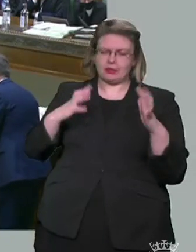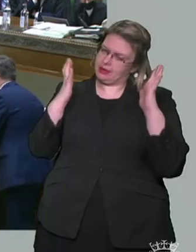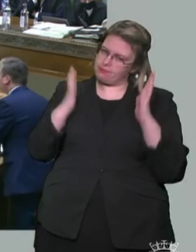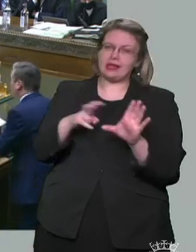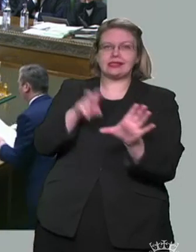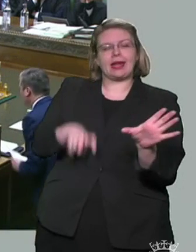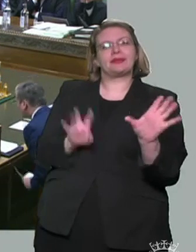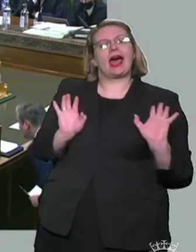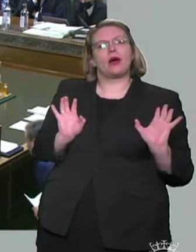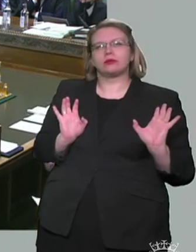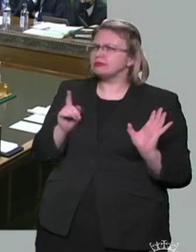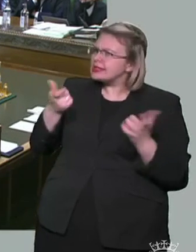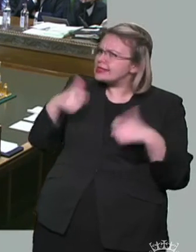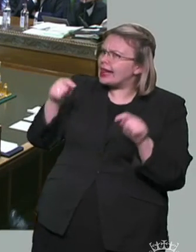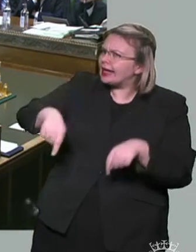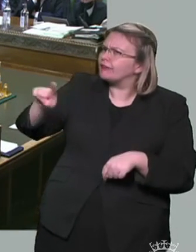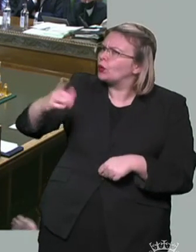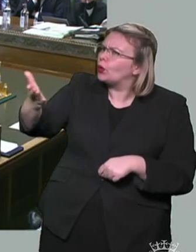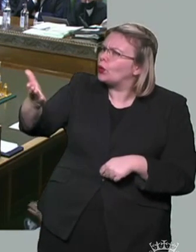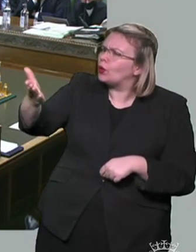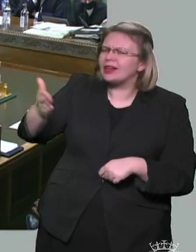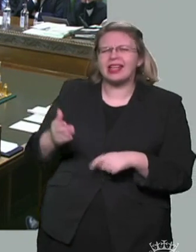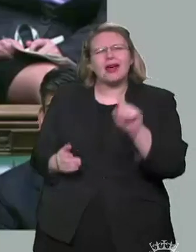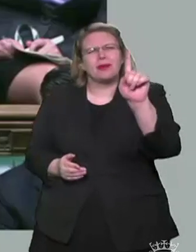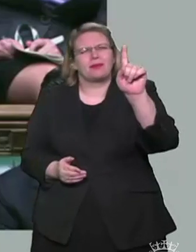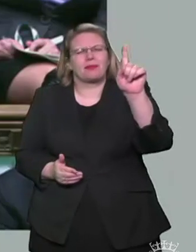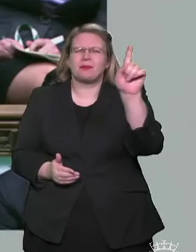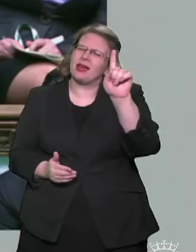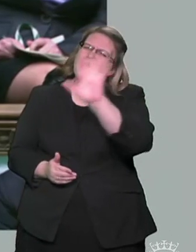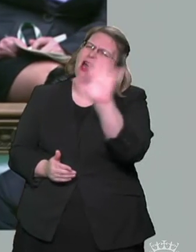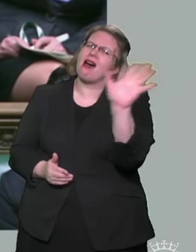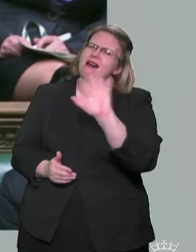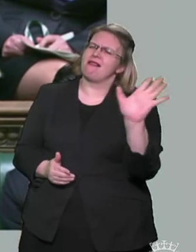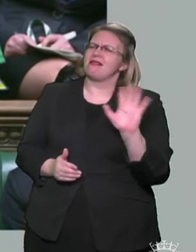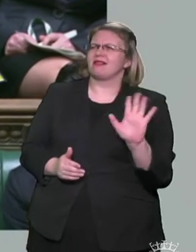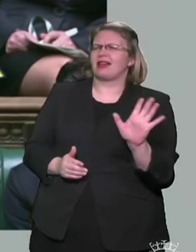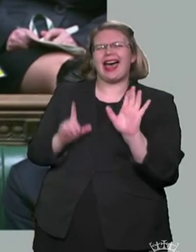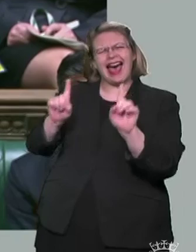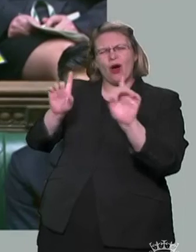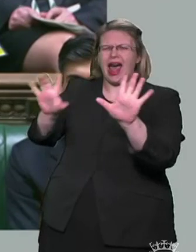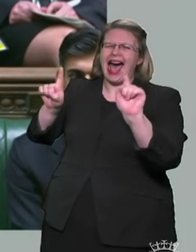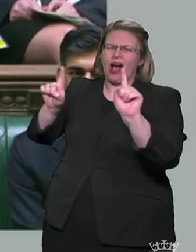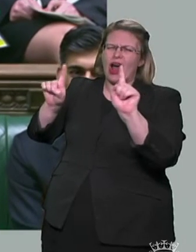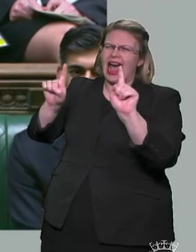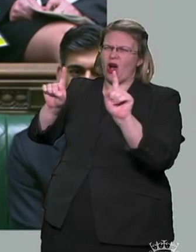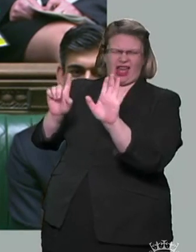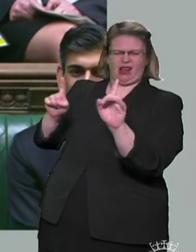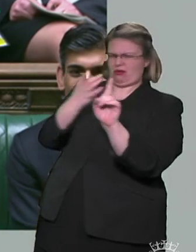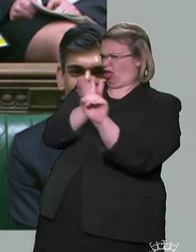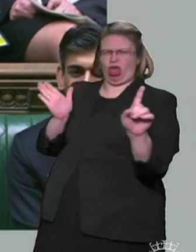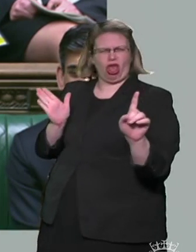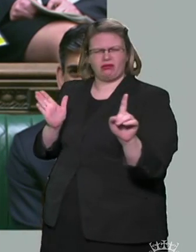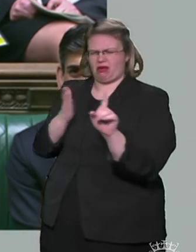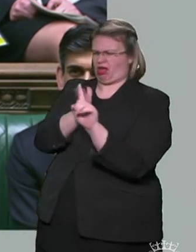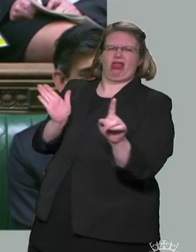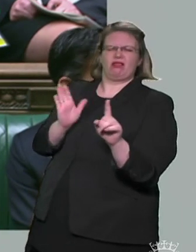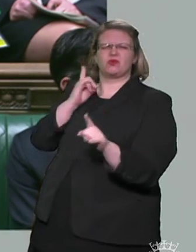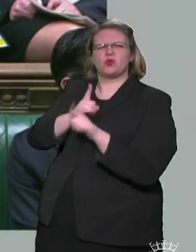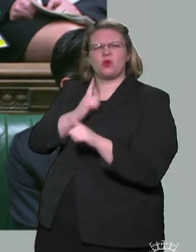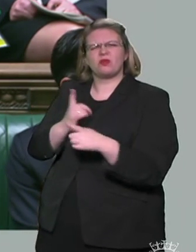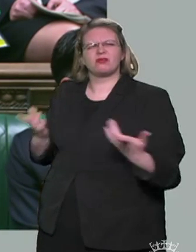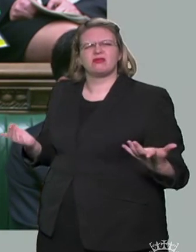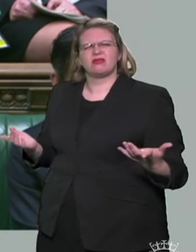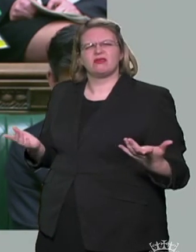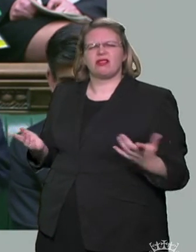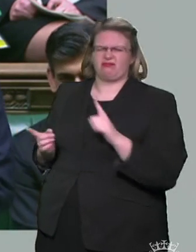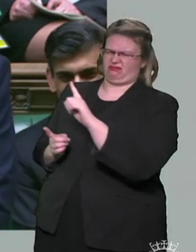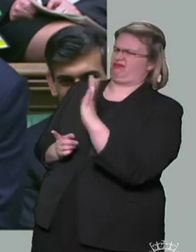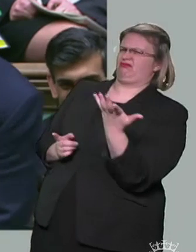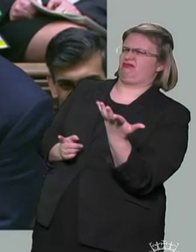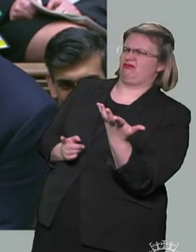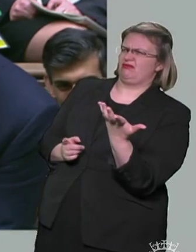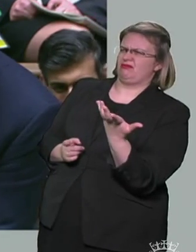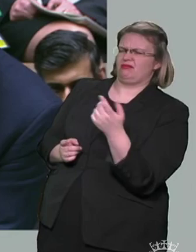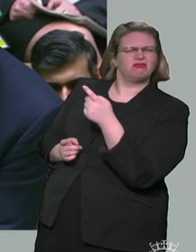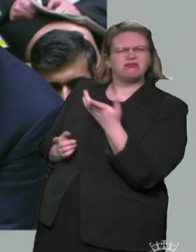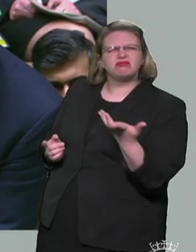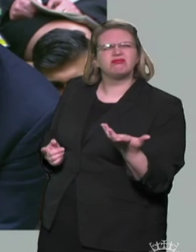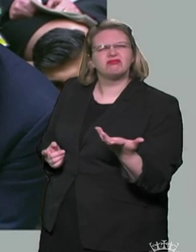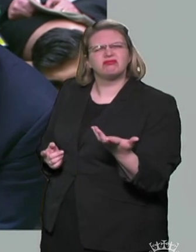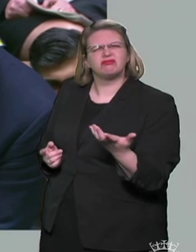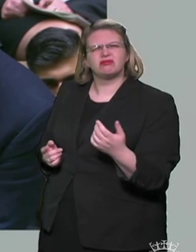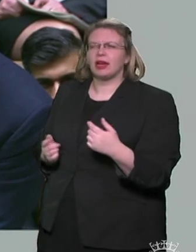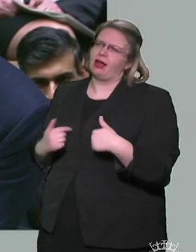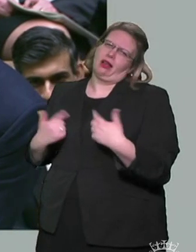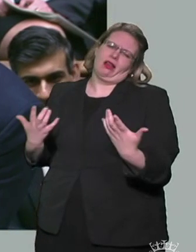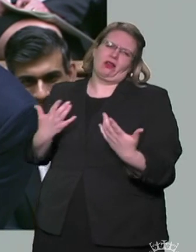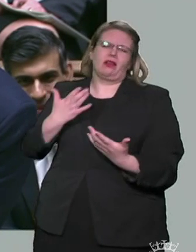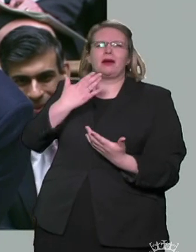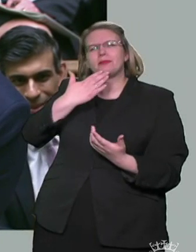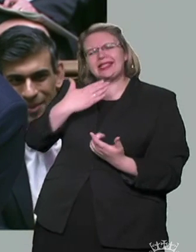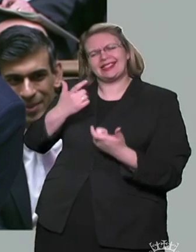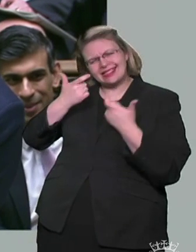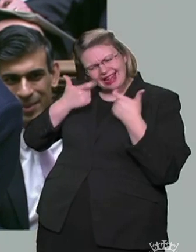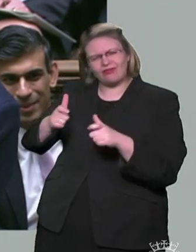Hang on a minute.